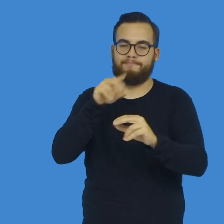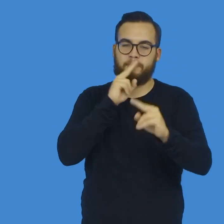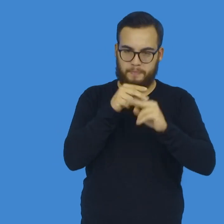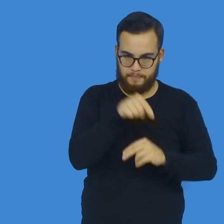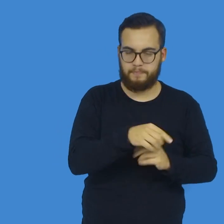nombre